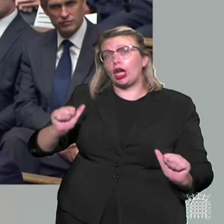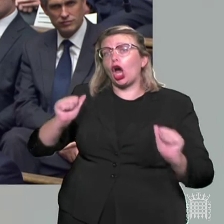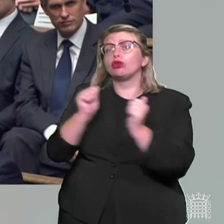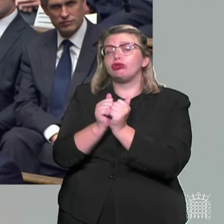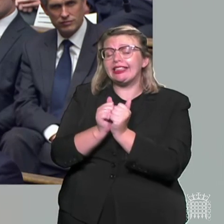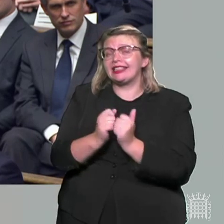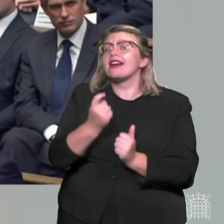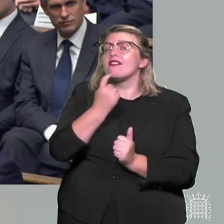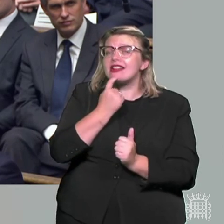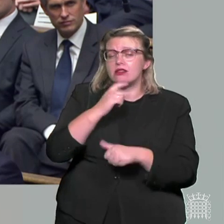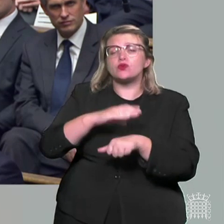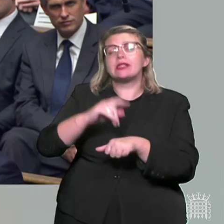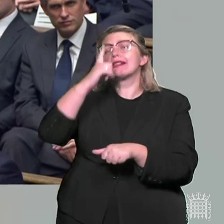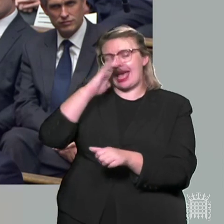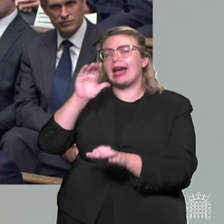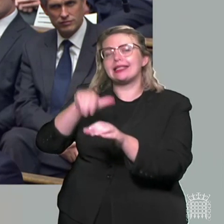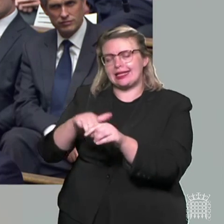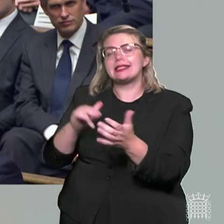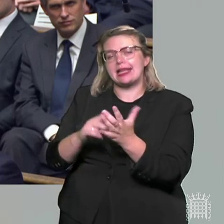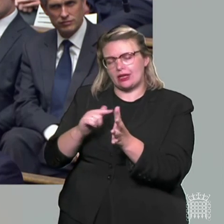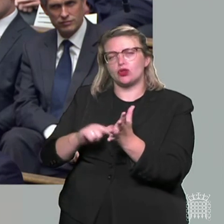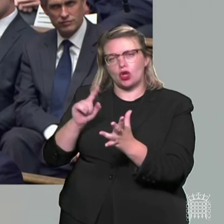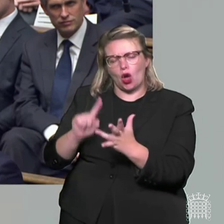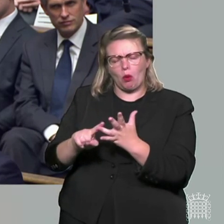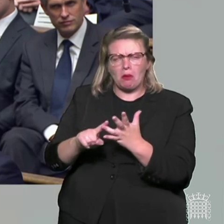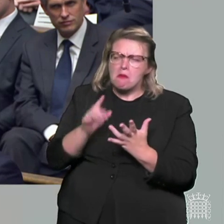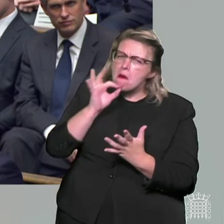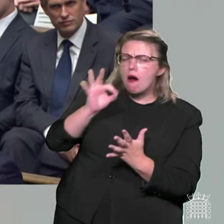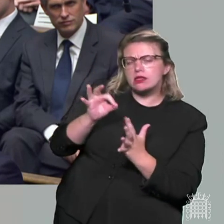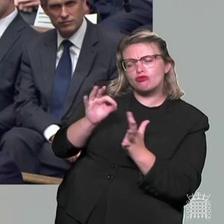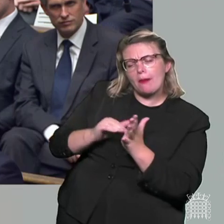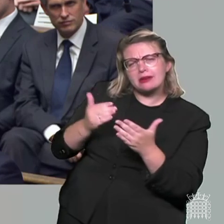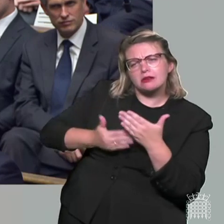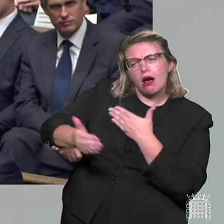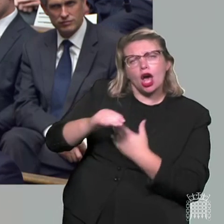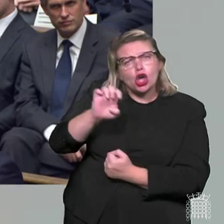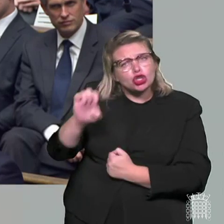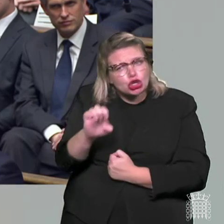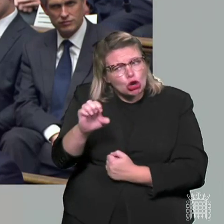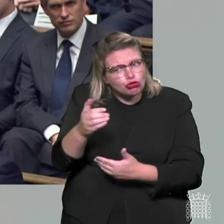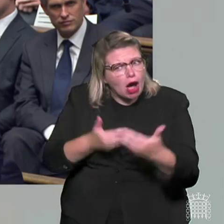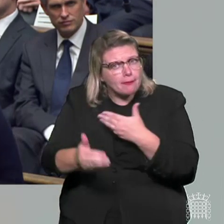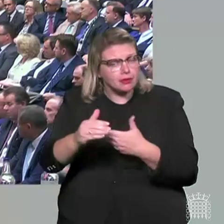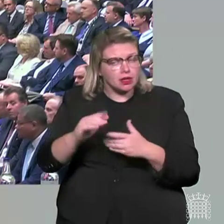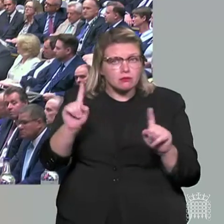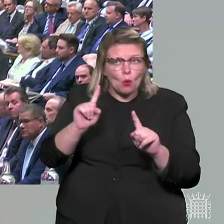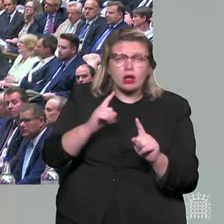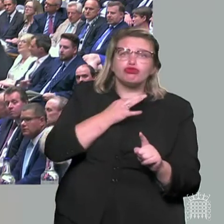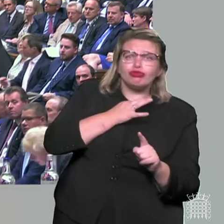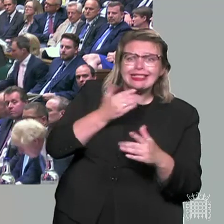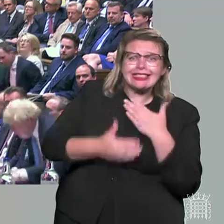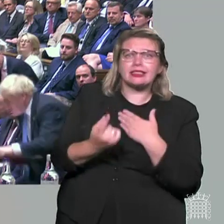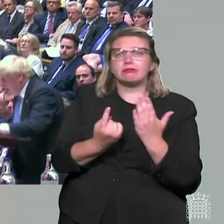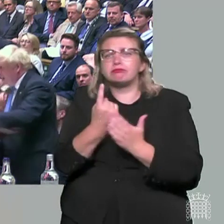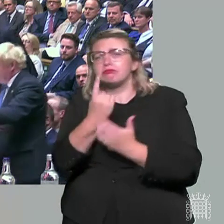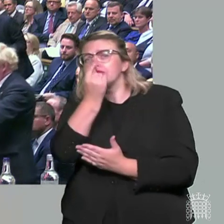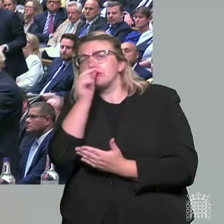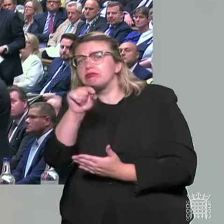What assessment does my right honourable Friend make of the short and long-term security of Europe now that that has happened?